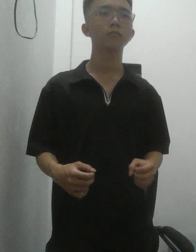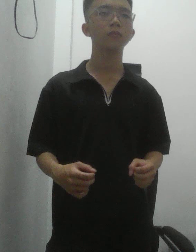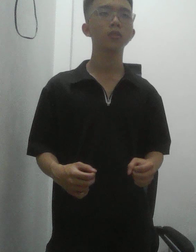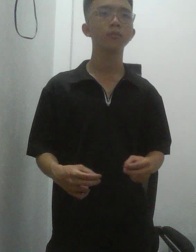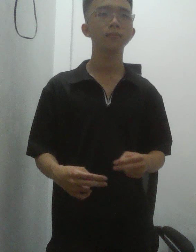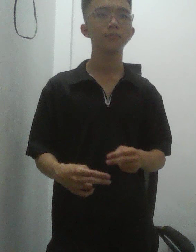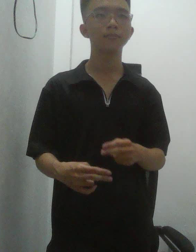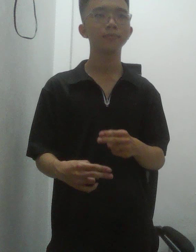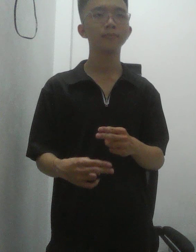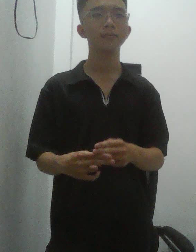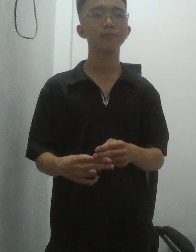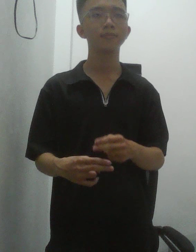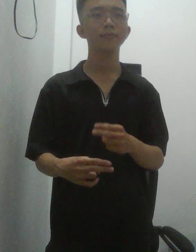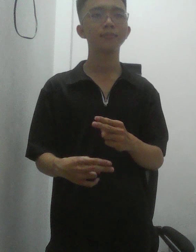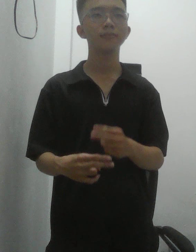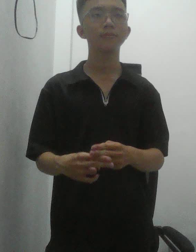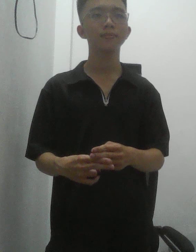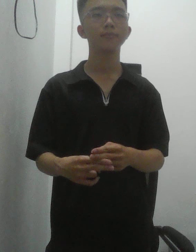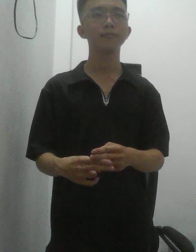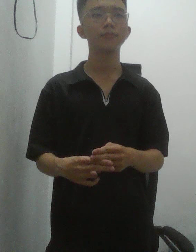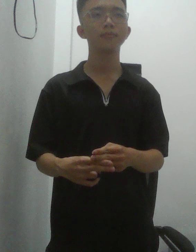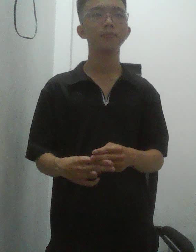ten